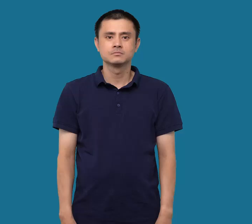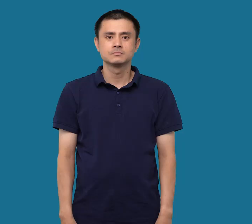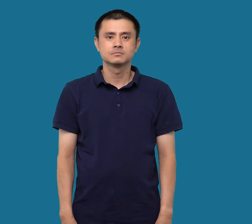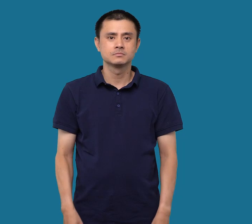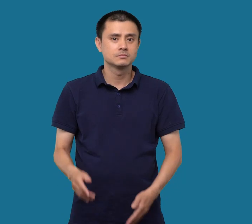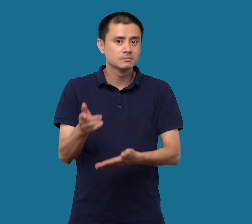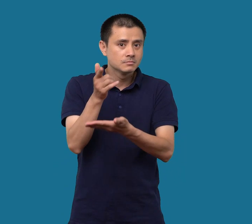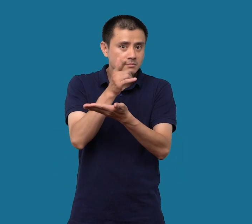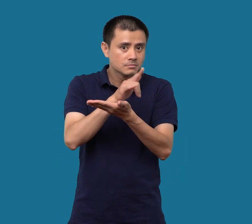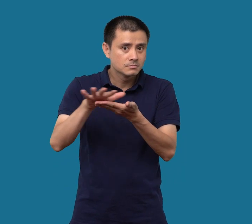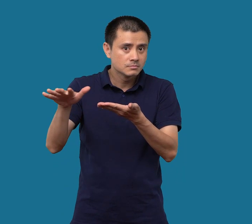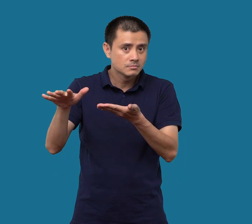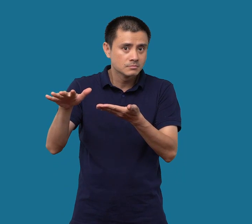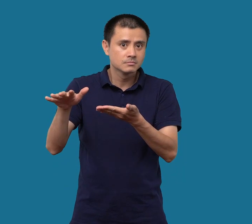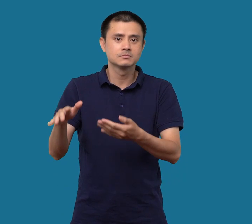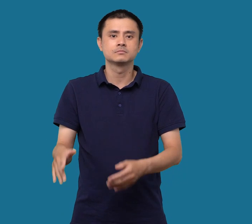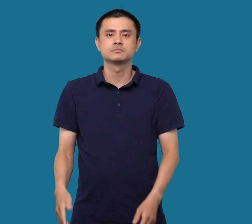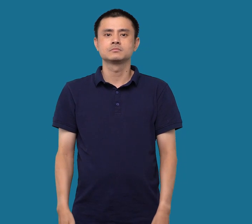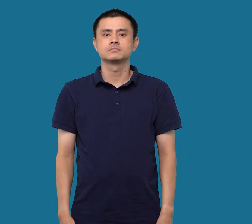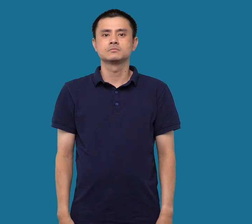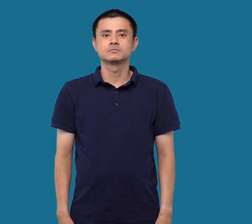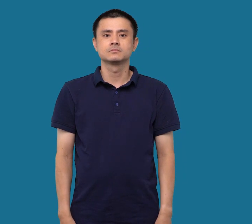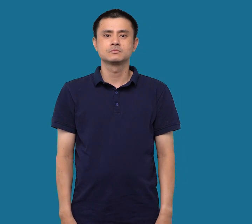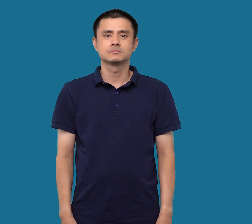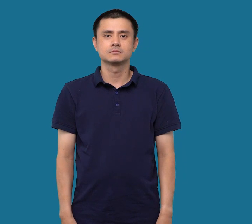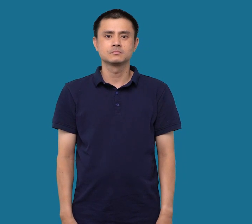giải quyết